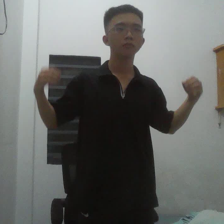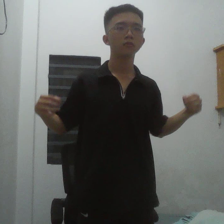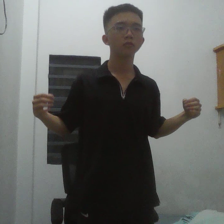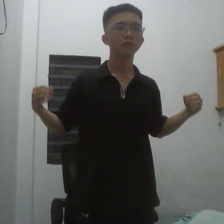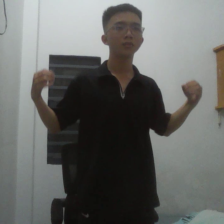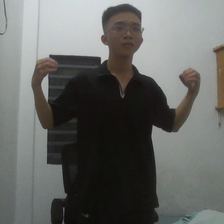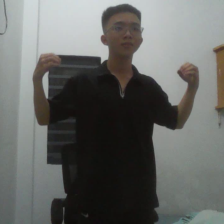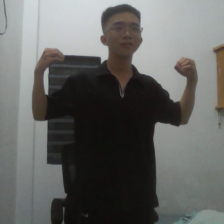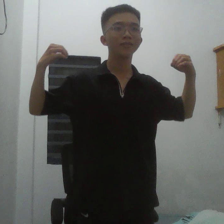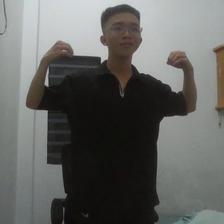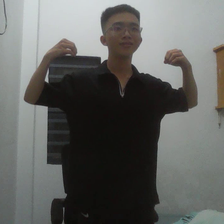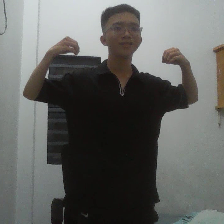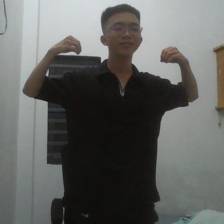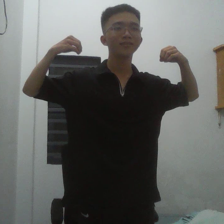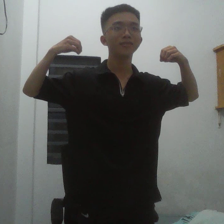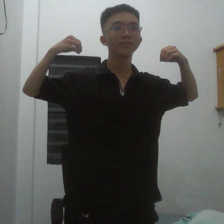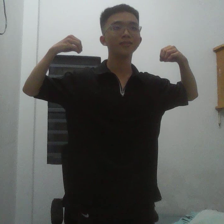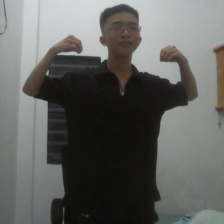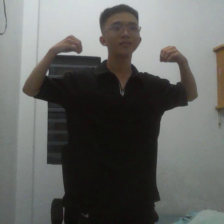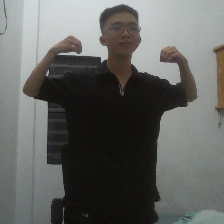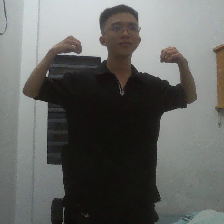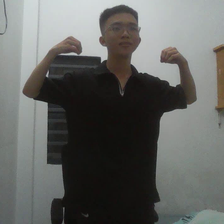minh khoe